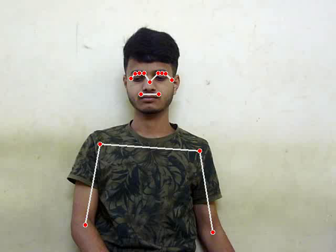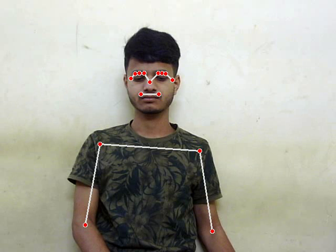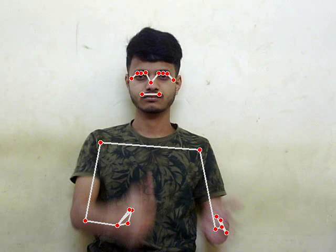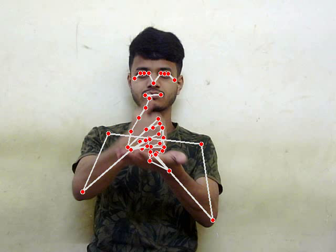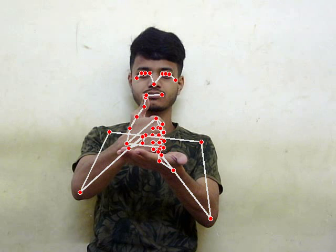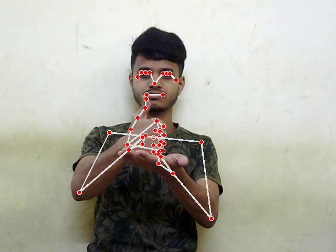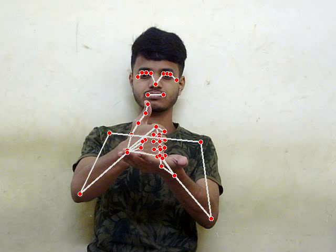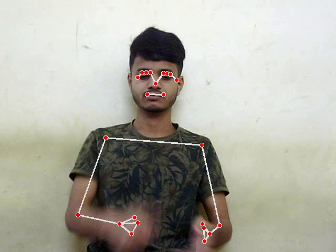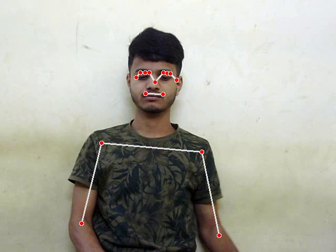help